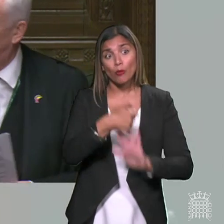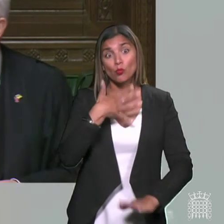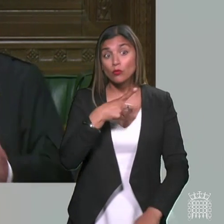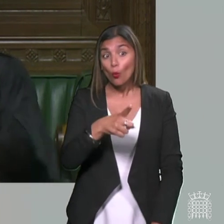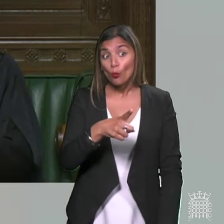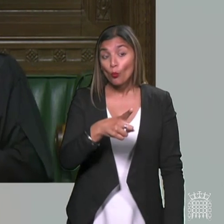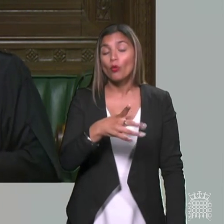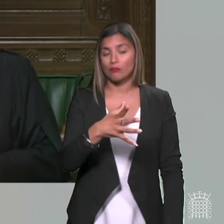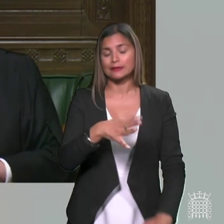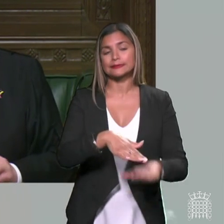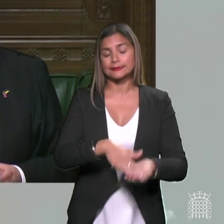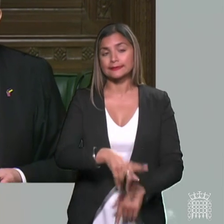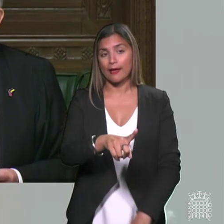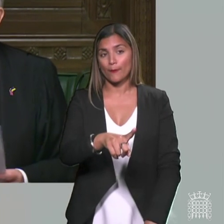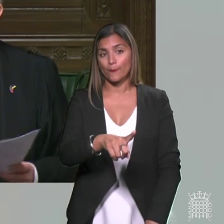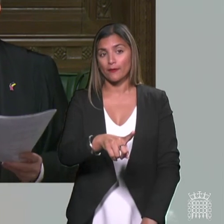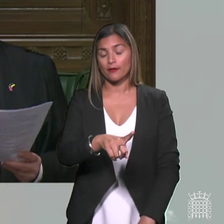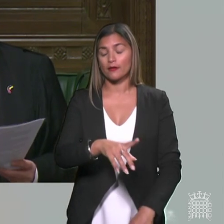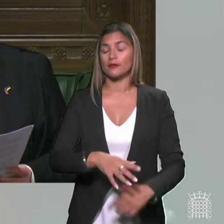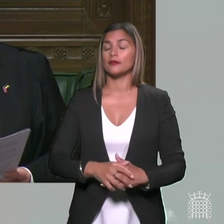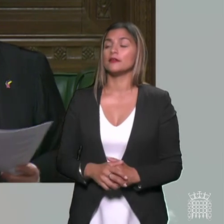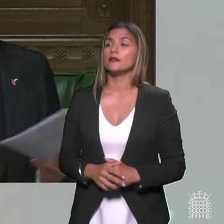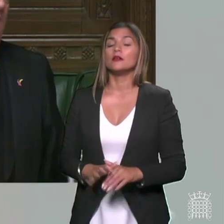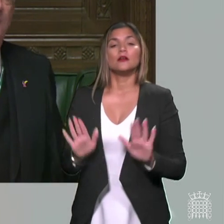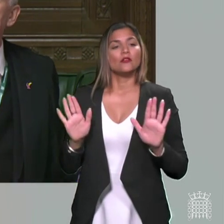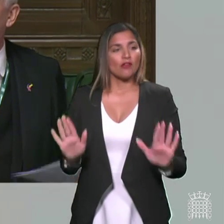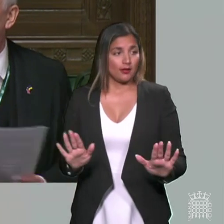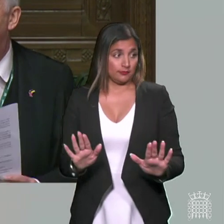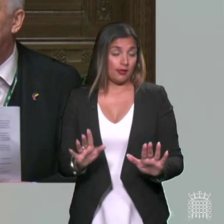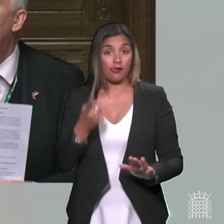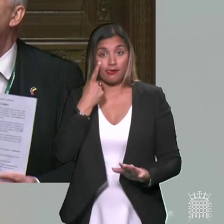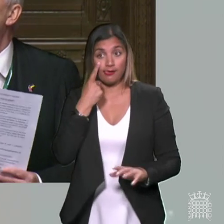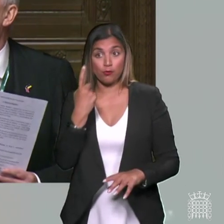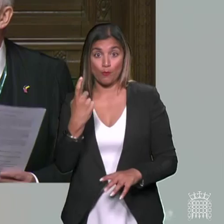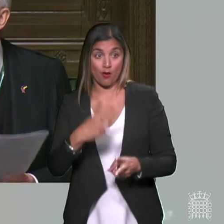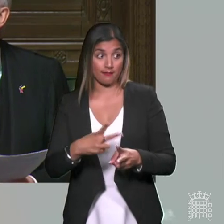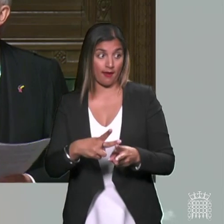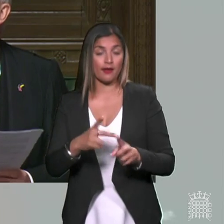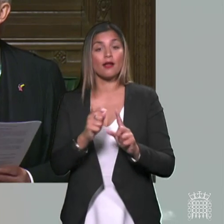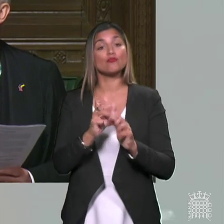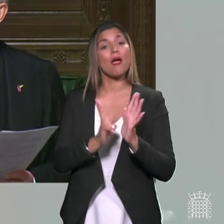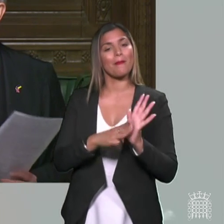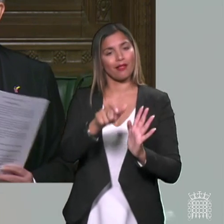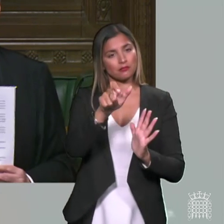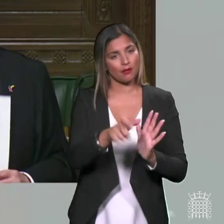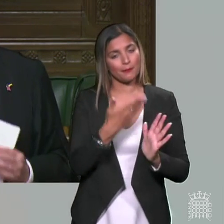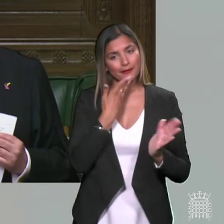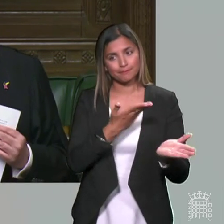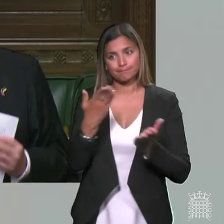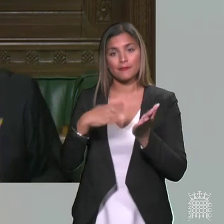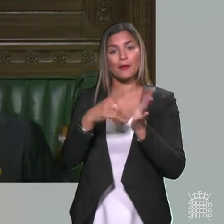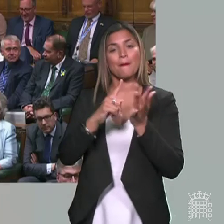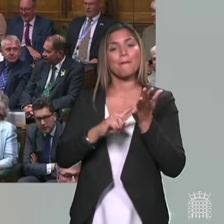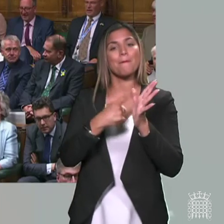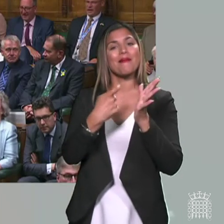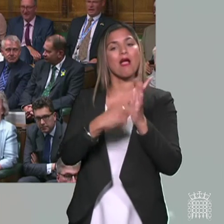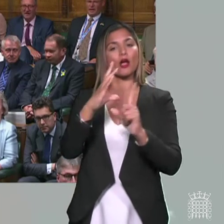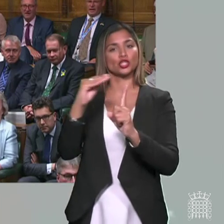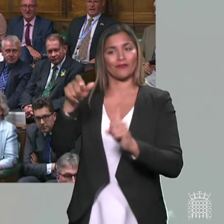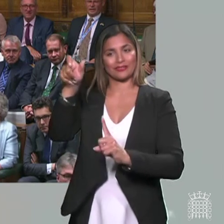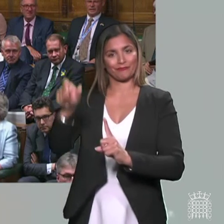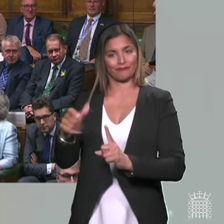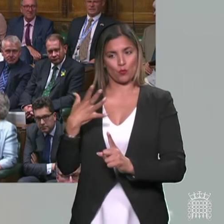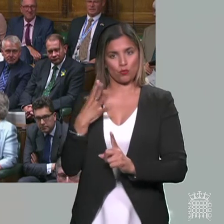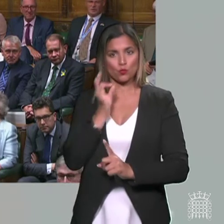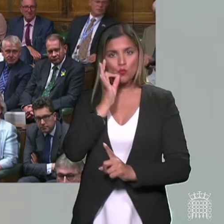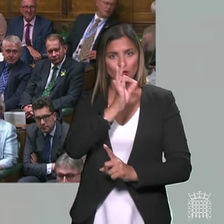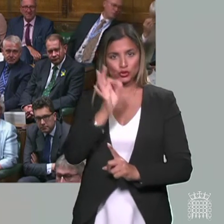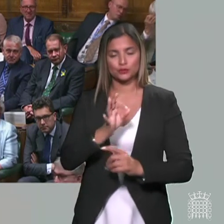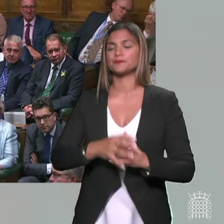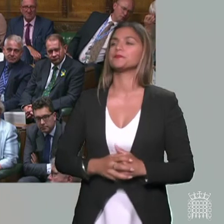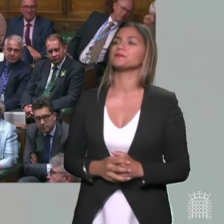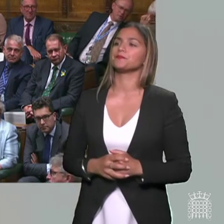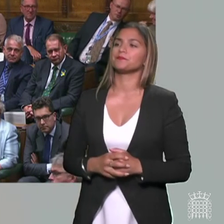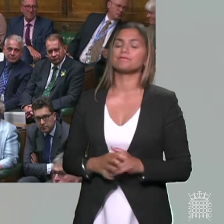I suggest not. I think you are better behaved than that. The Speaker directed Neale Hanvey and Kenny MacAskill to withdraw from the House, and the Members withdrew accordingly.